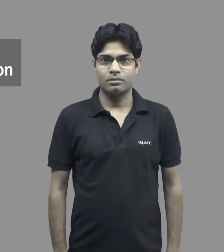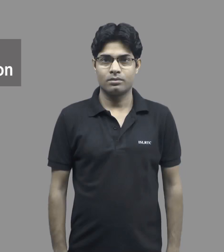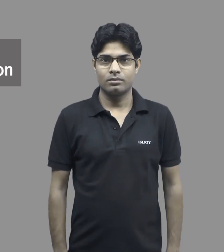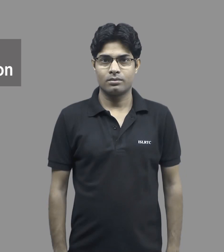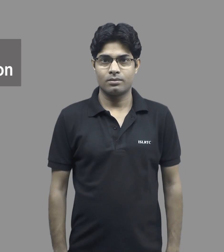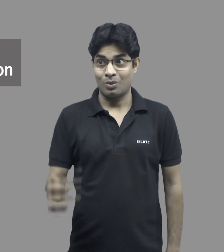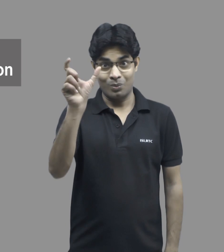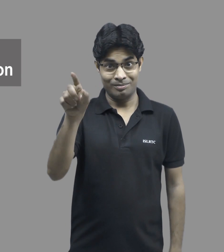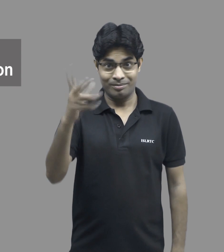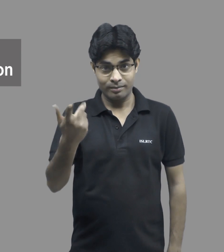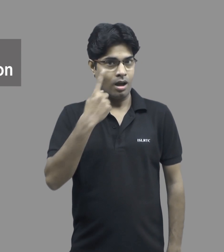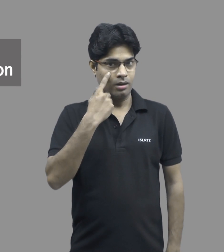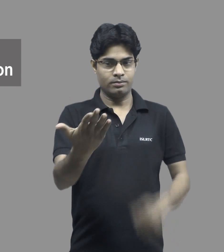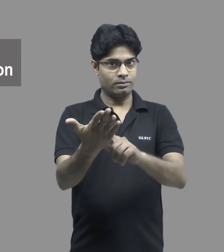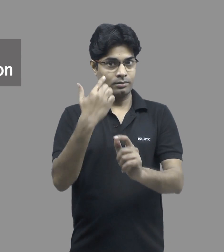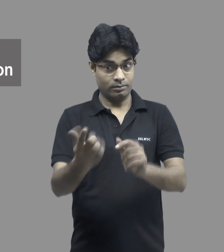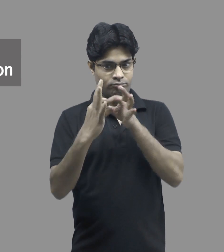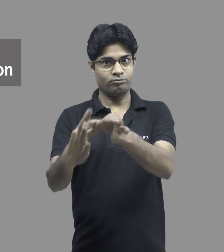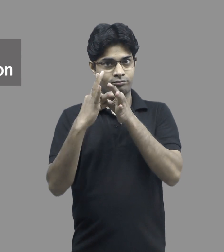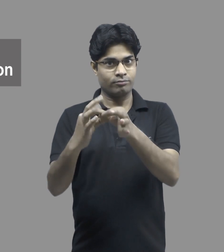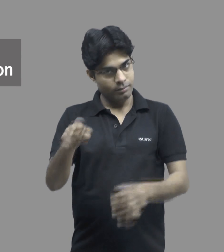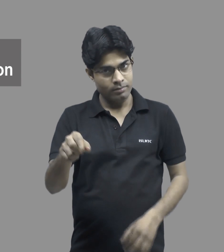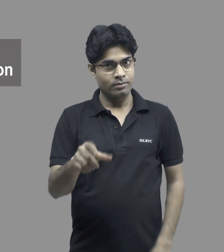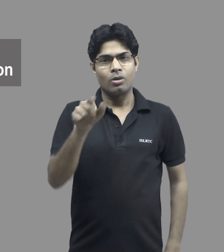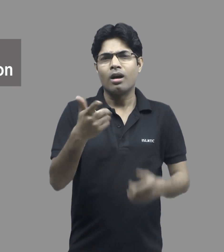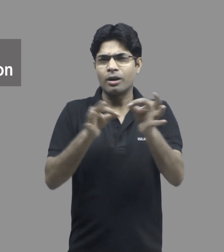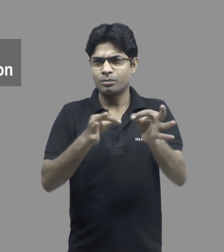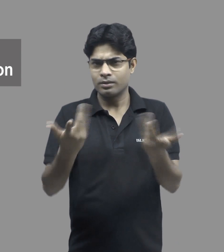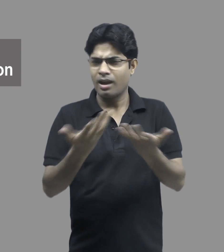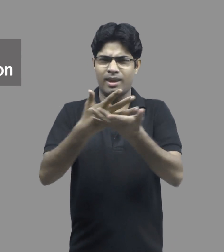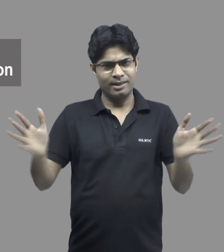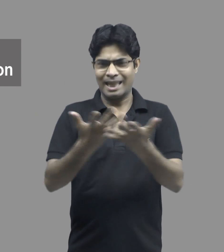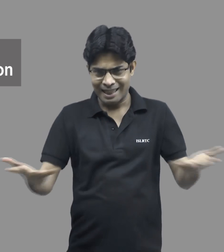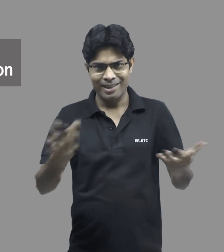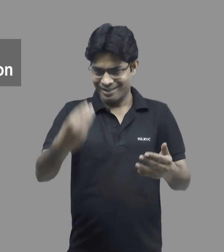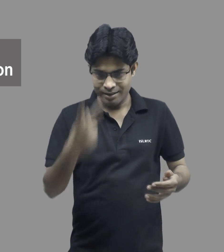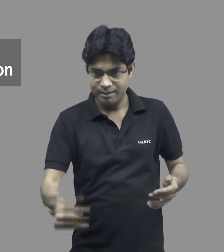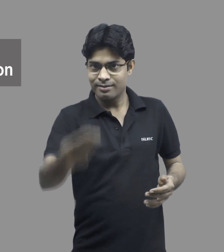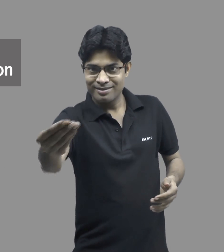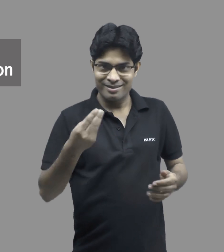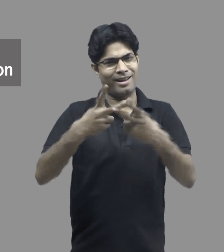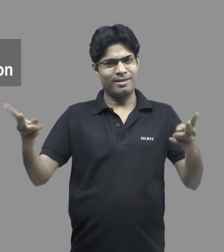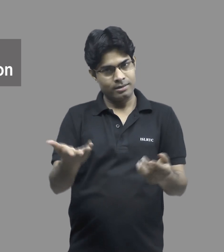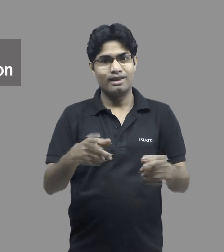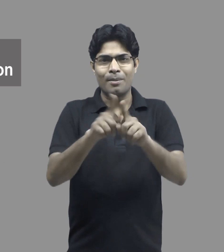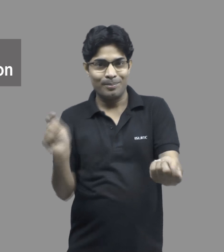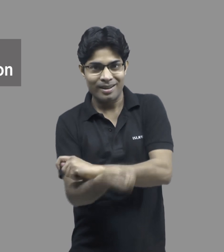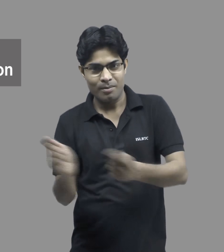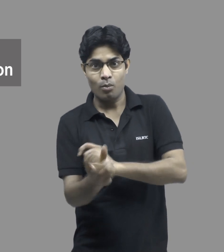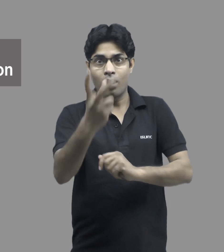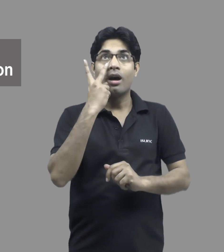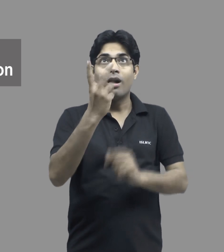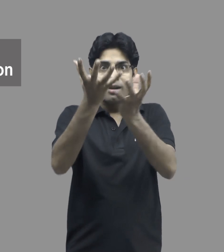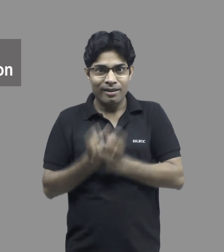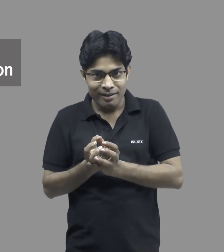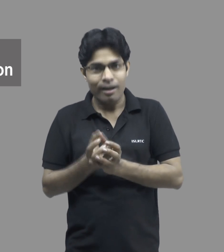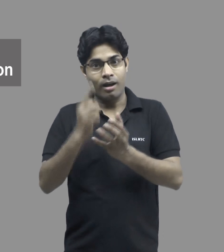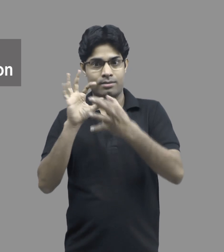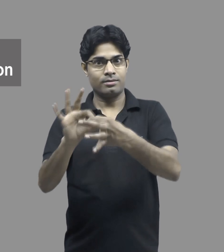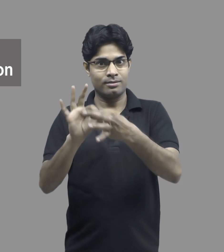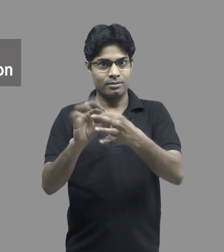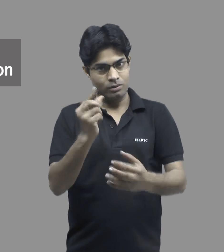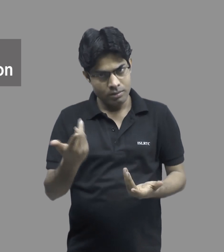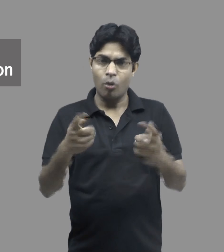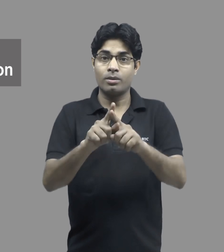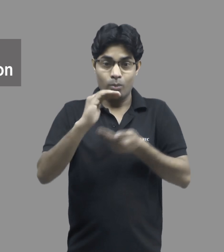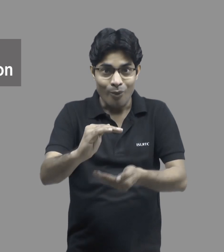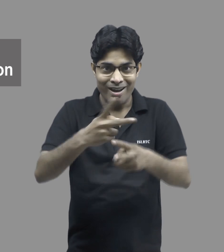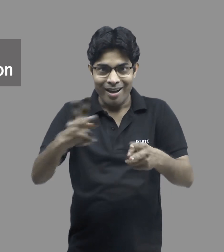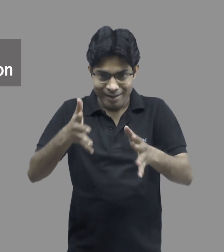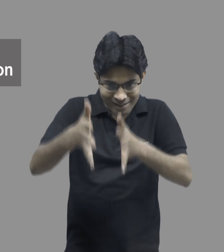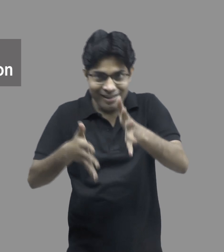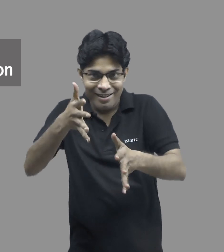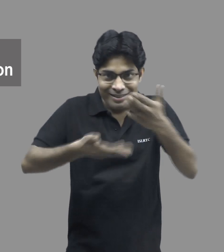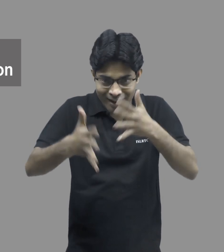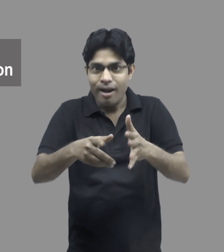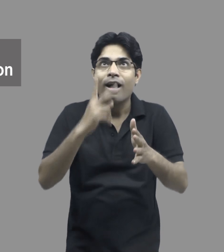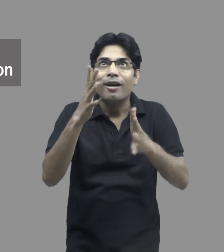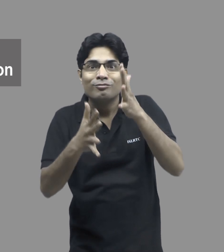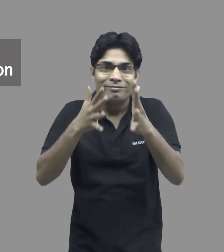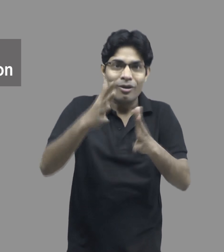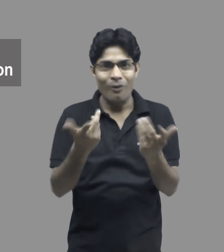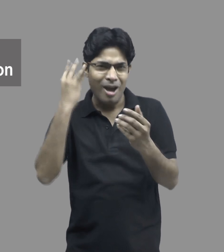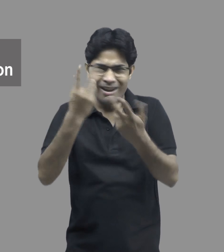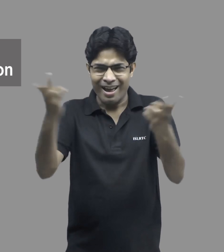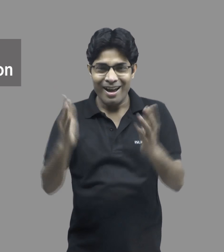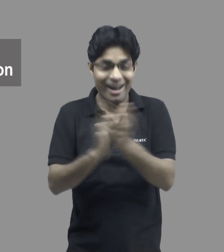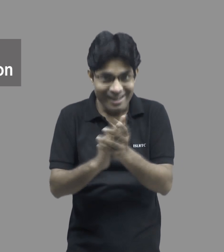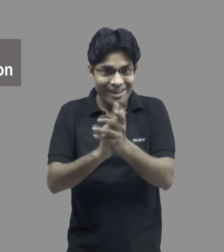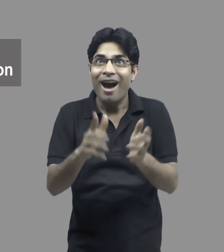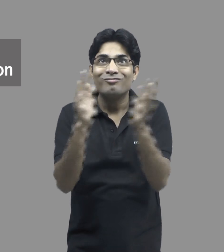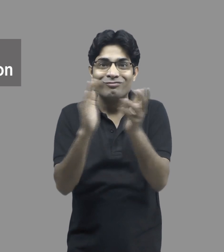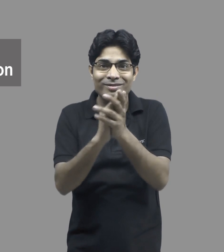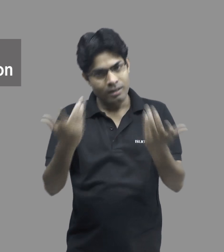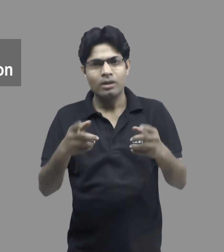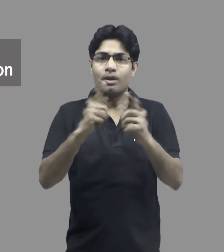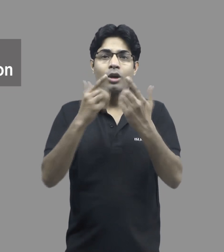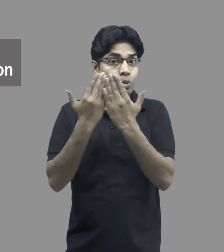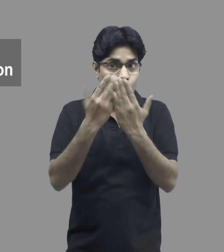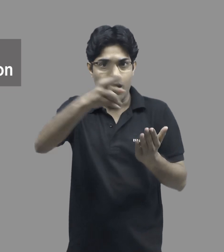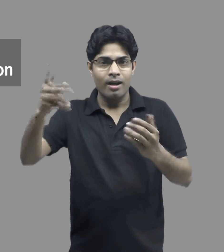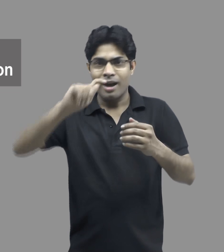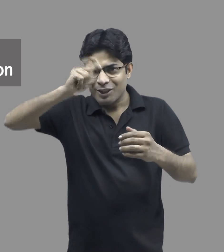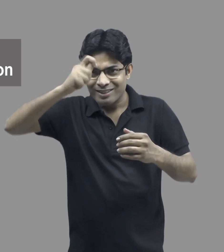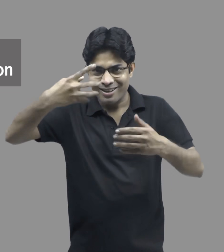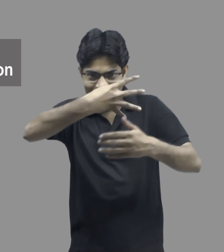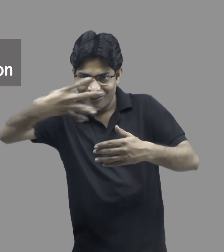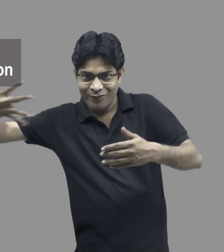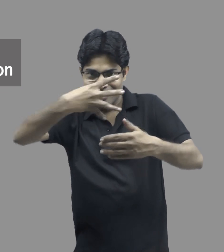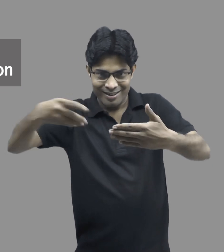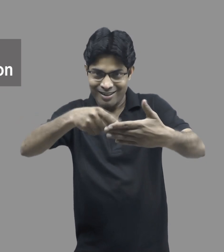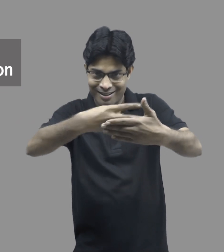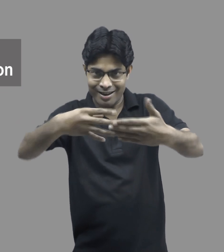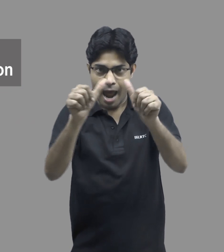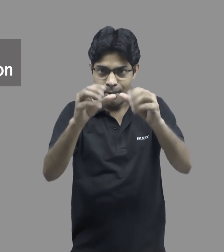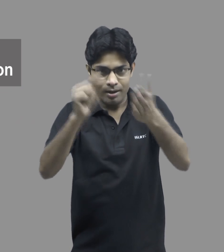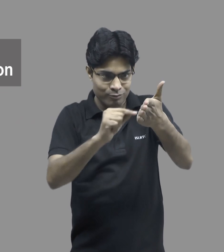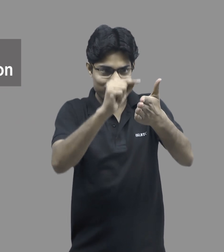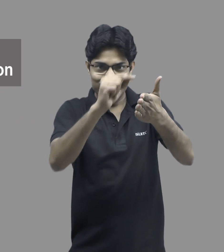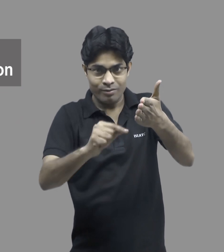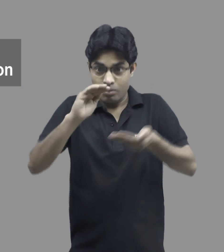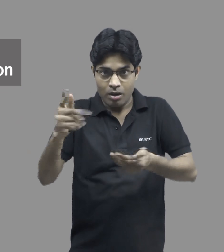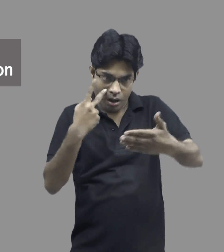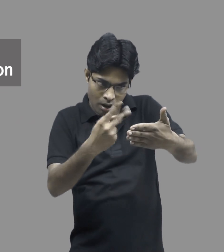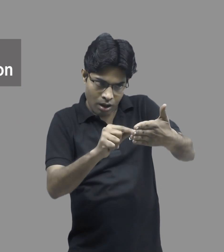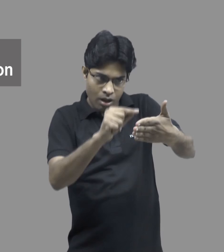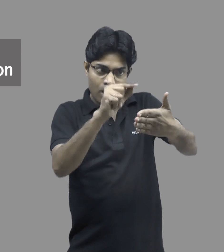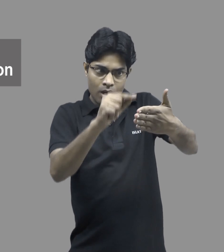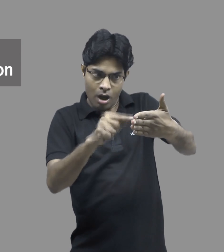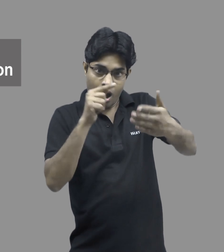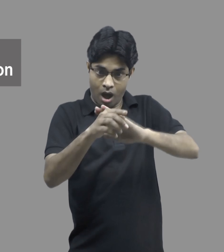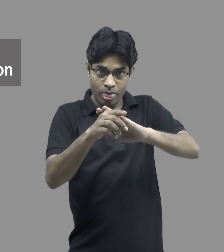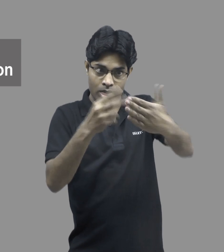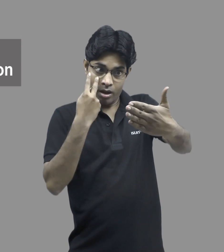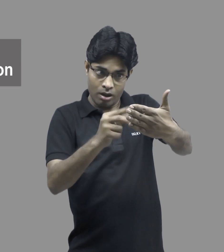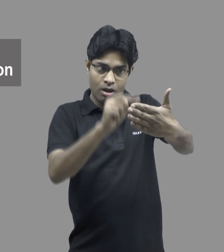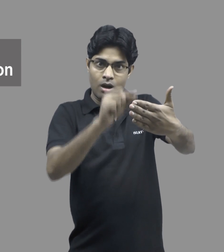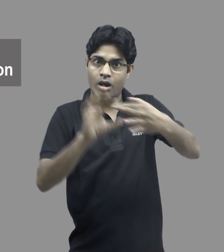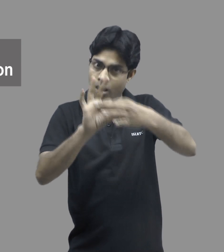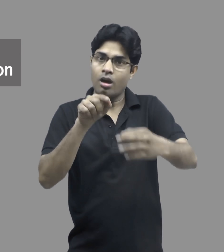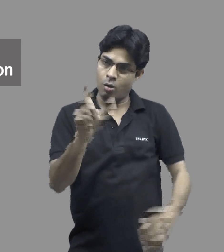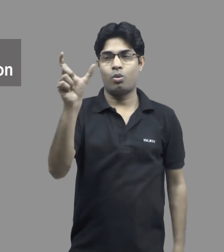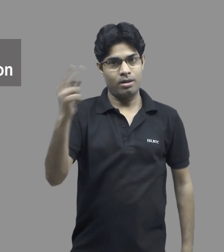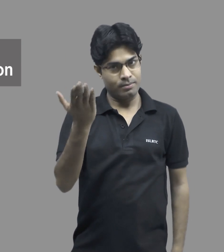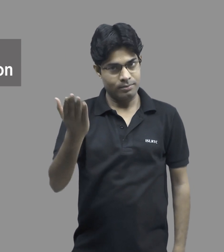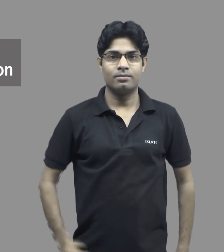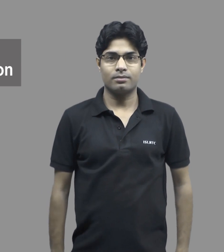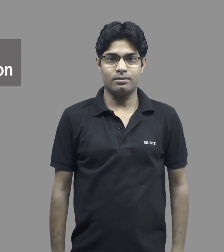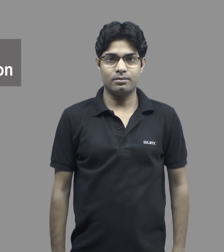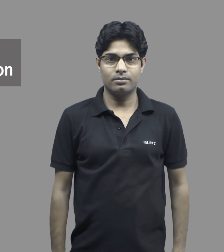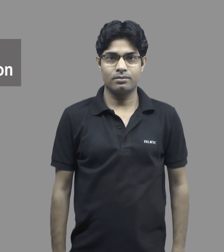Eye-Hand Coordination